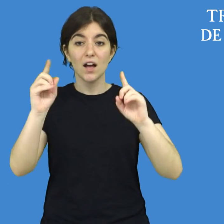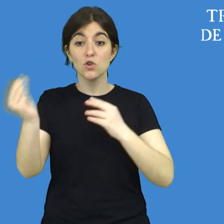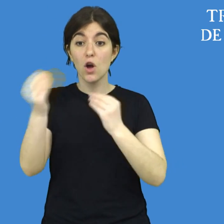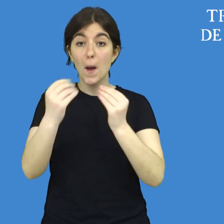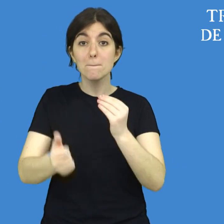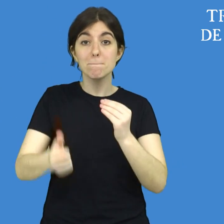comer